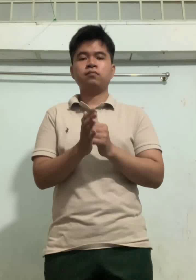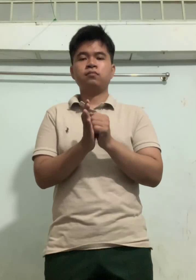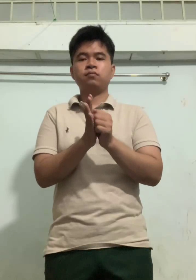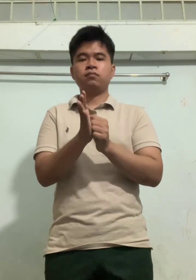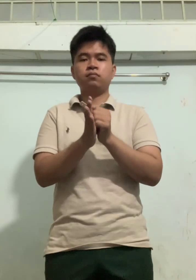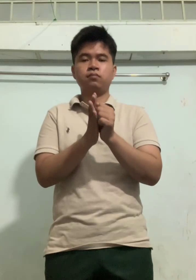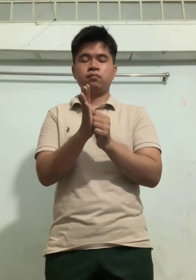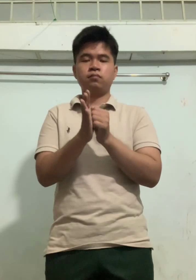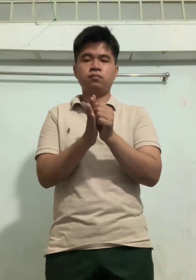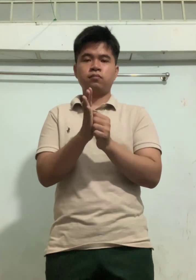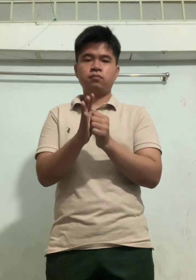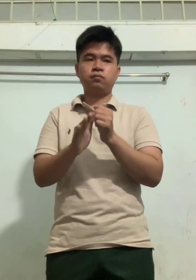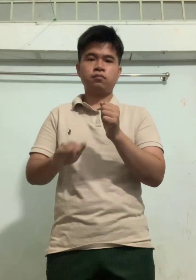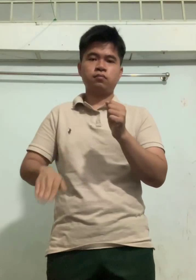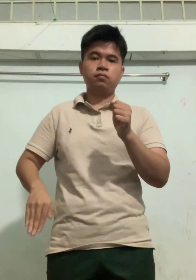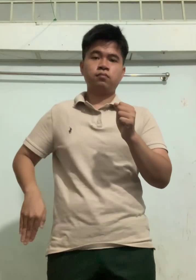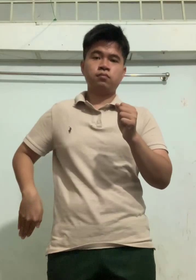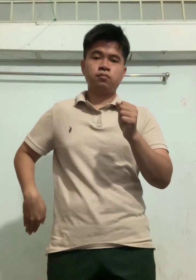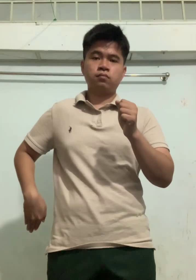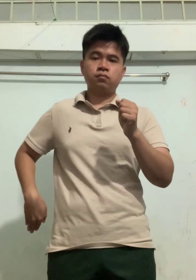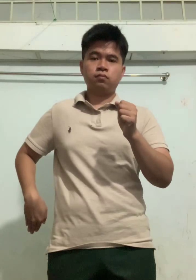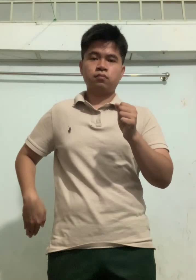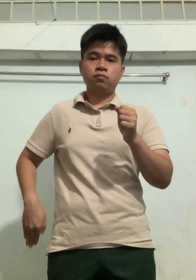thang sau